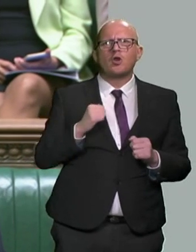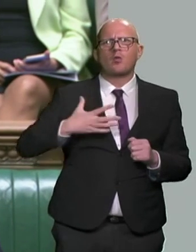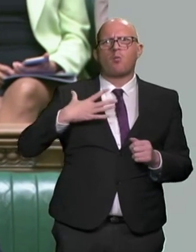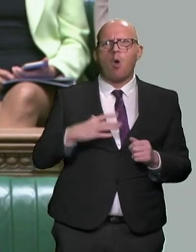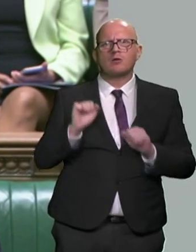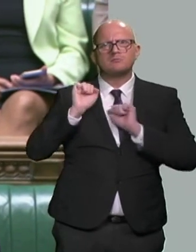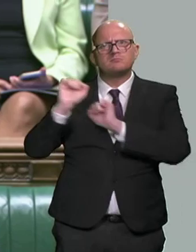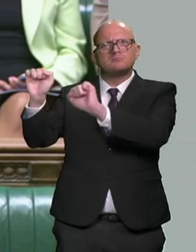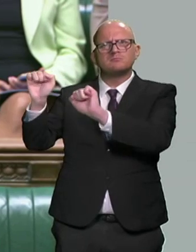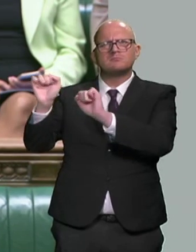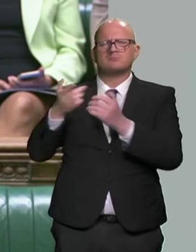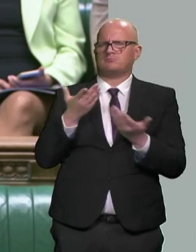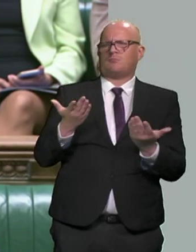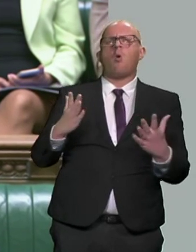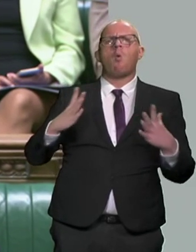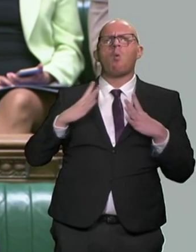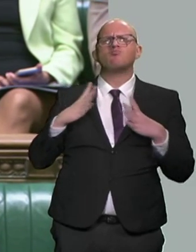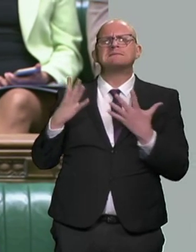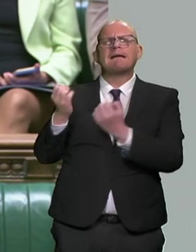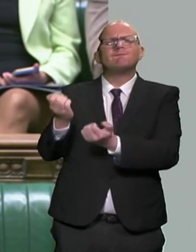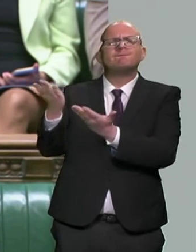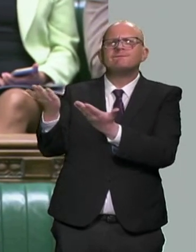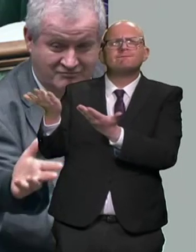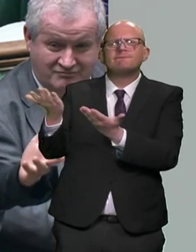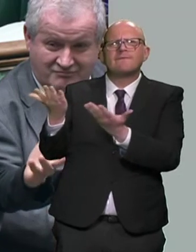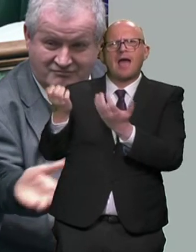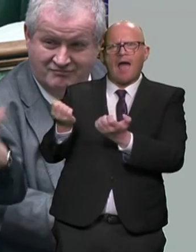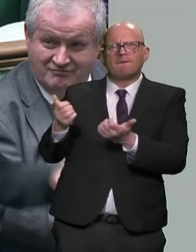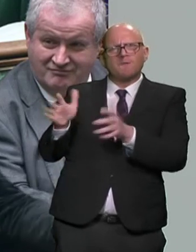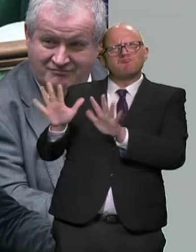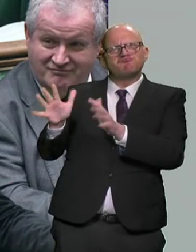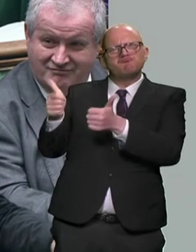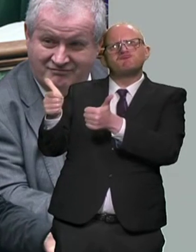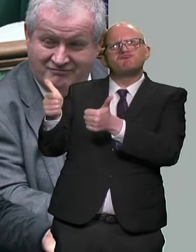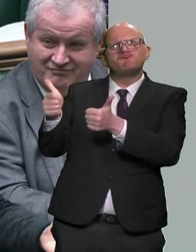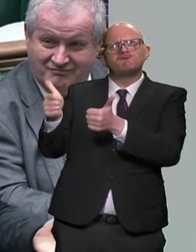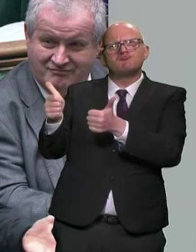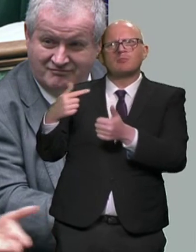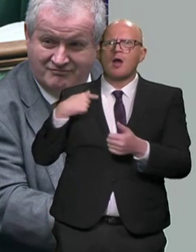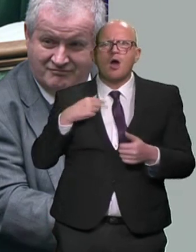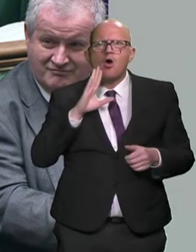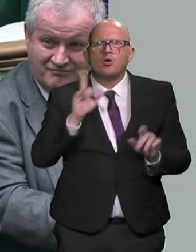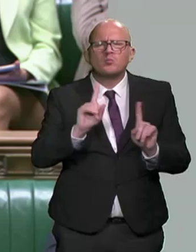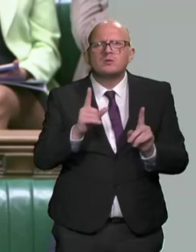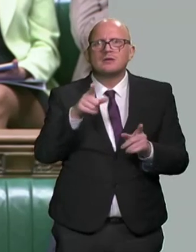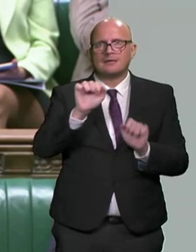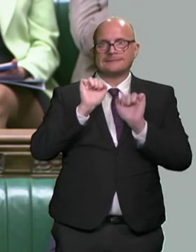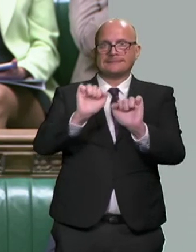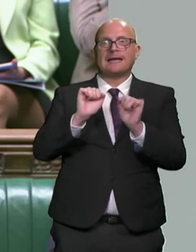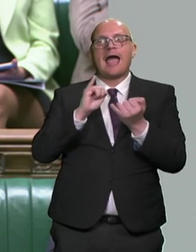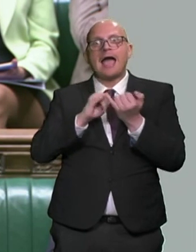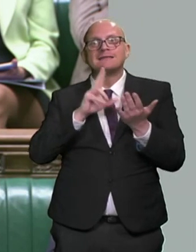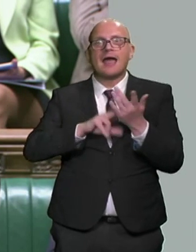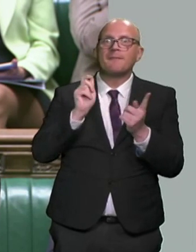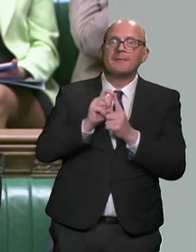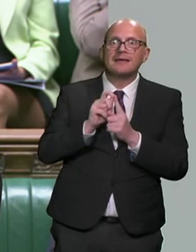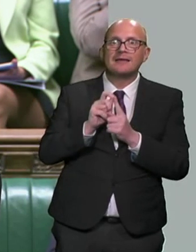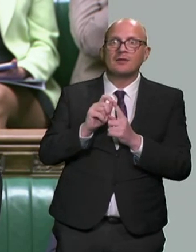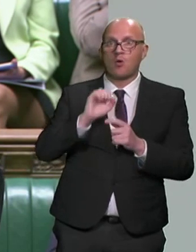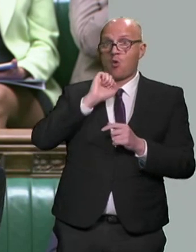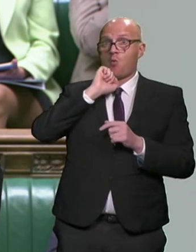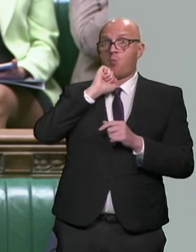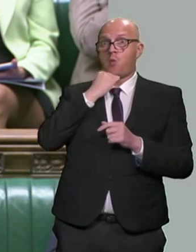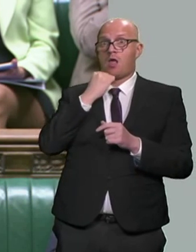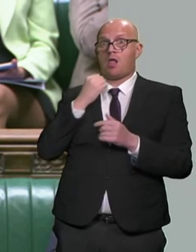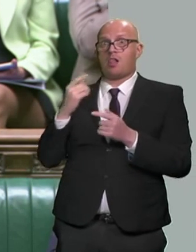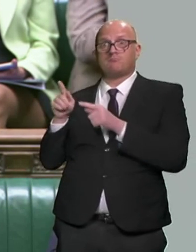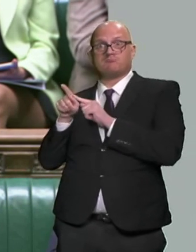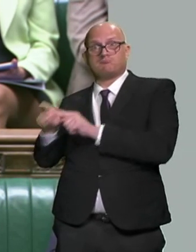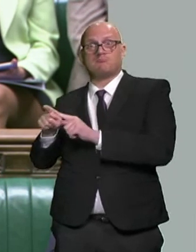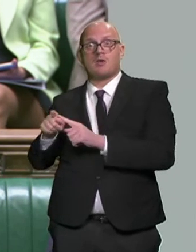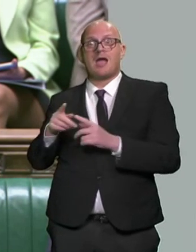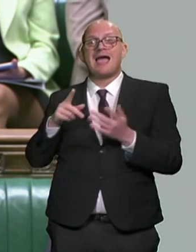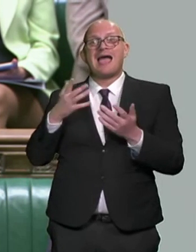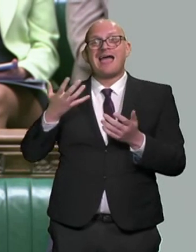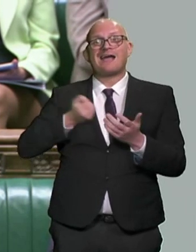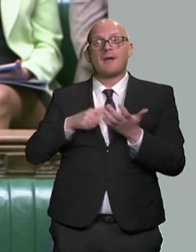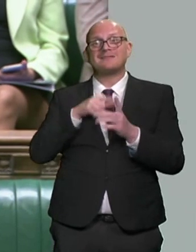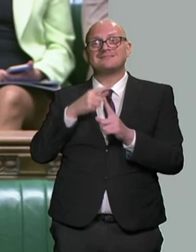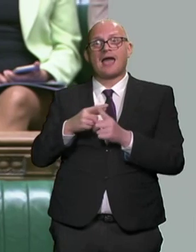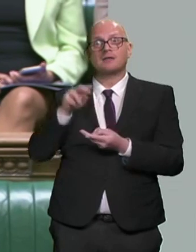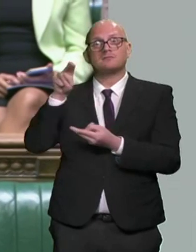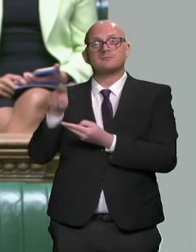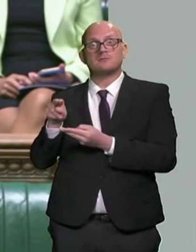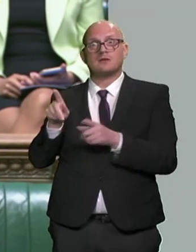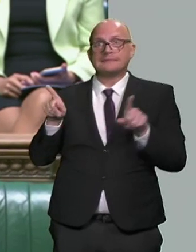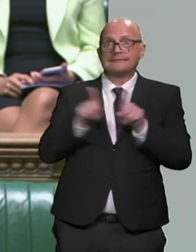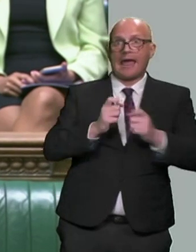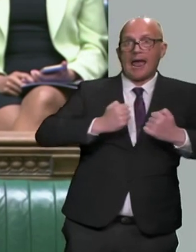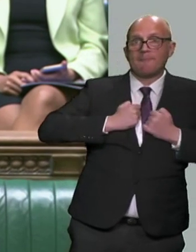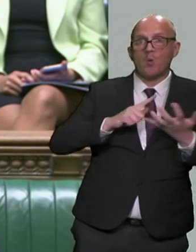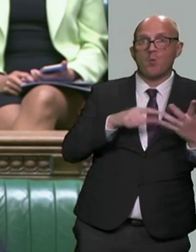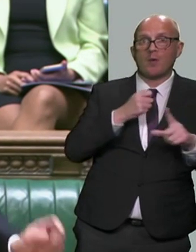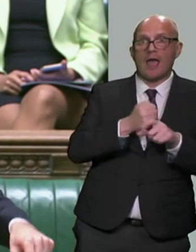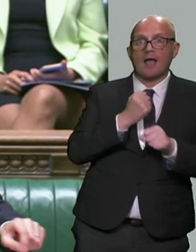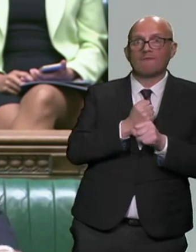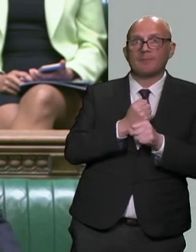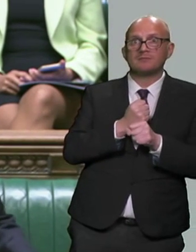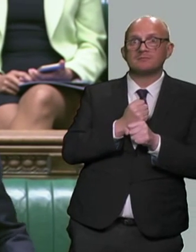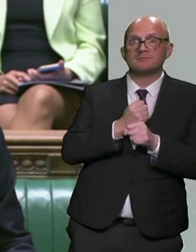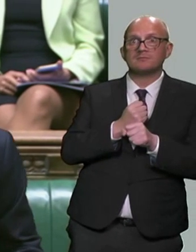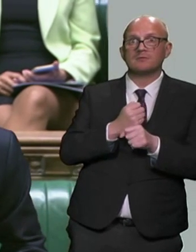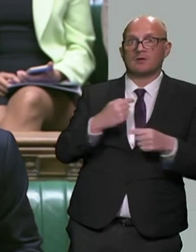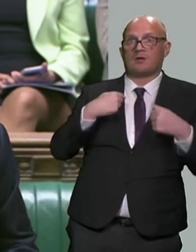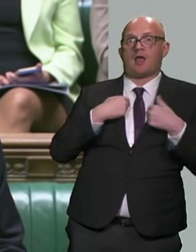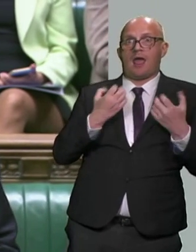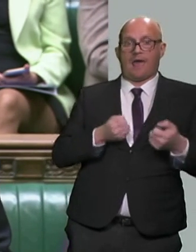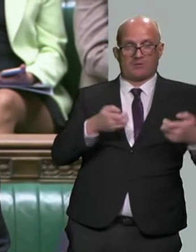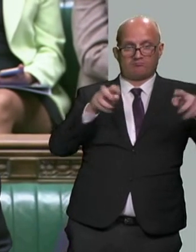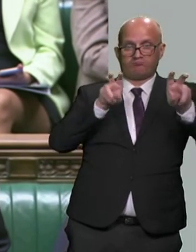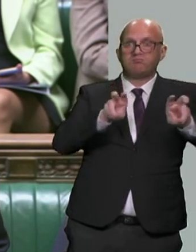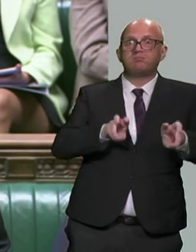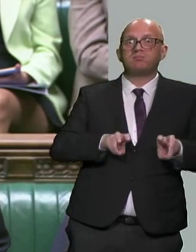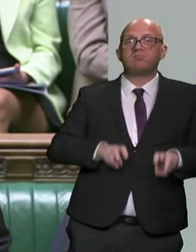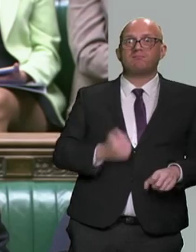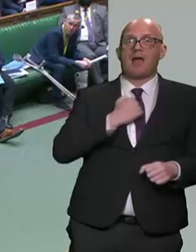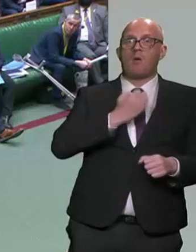Scotland already has a considerable degree of fiscal autonomy, and I did not hear whether the SNP will deliver the same income tax cut for Scottish taxpayers that the UK Government will deliver—as paid for in these numbers—in 2024.